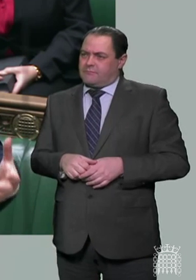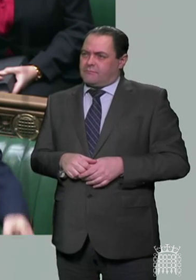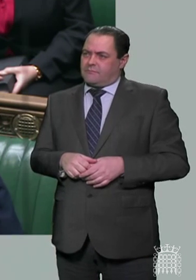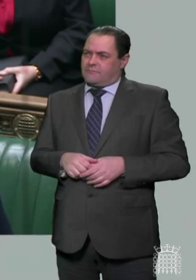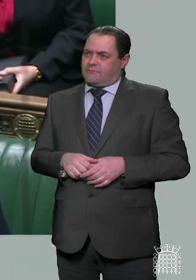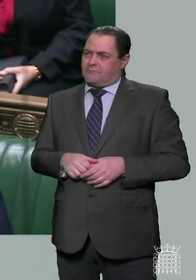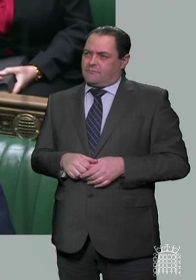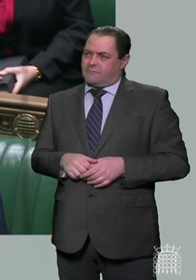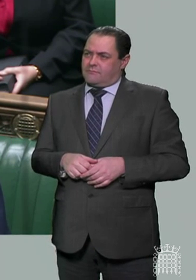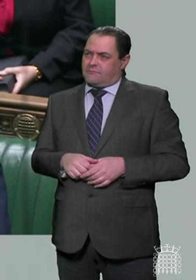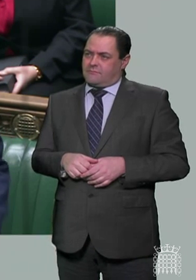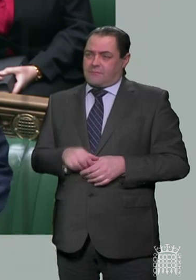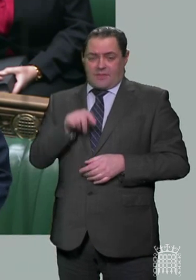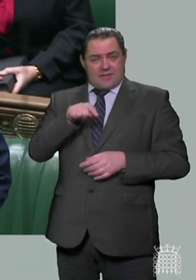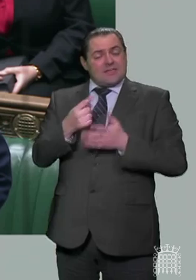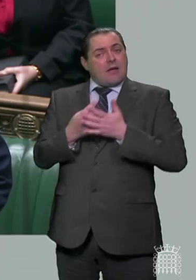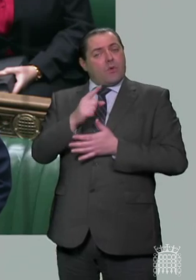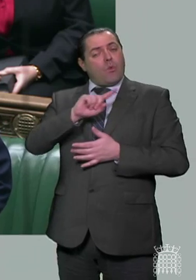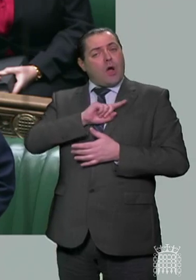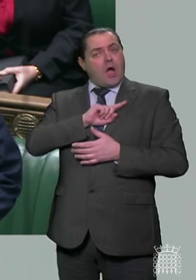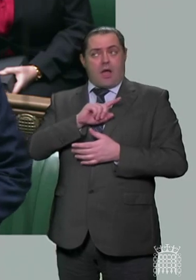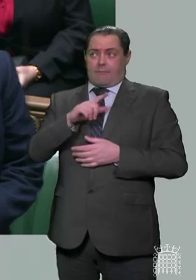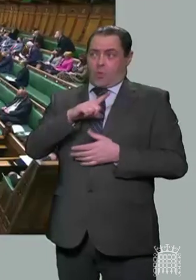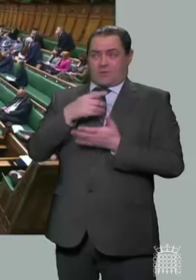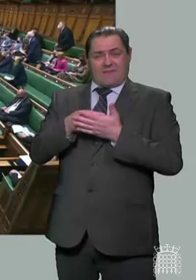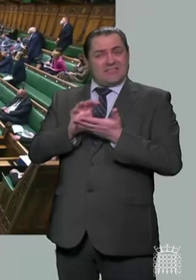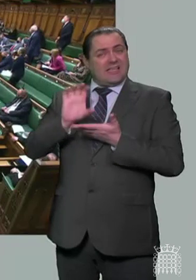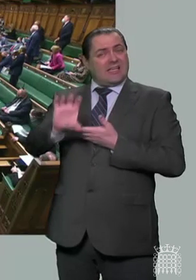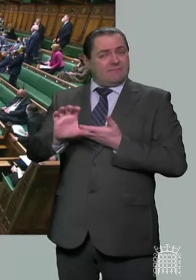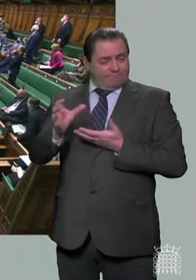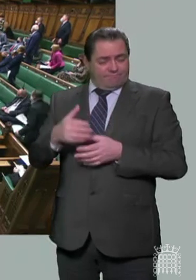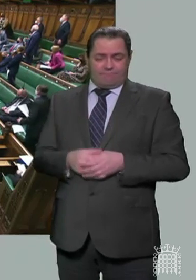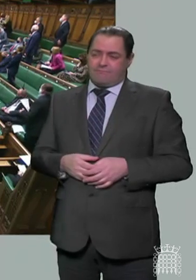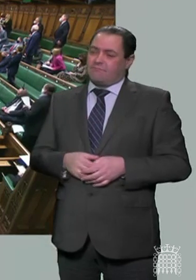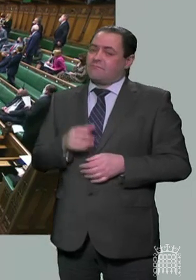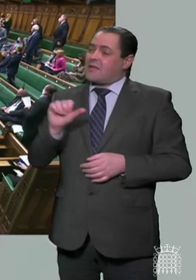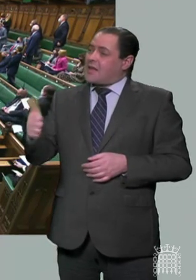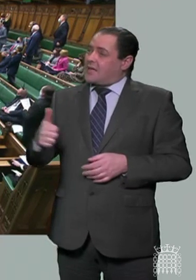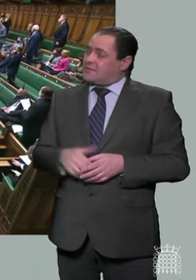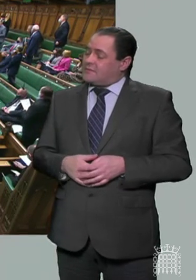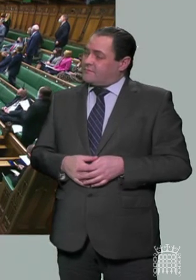As I told the House, that support is made possible through the funding we are putting in.